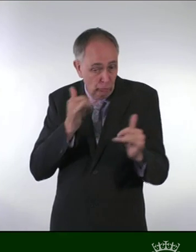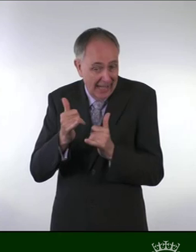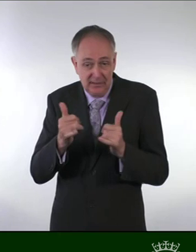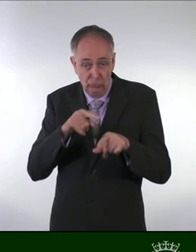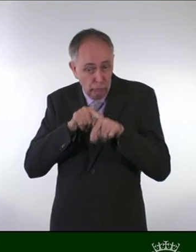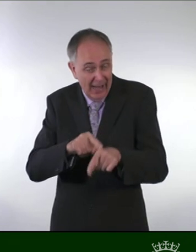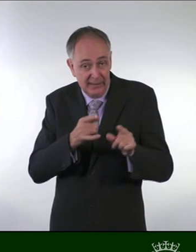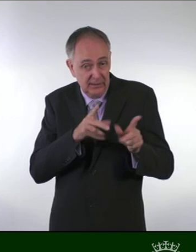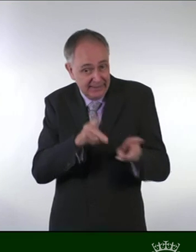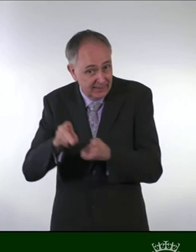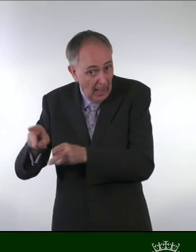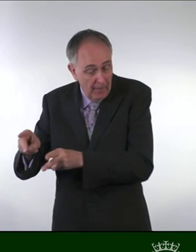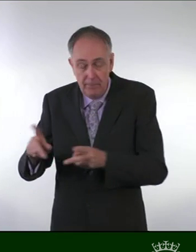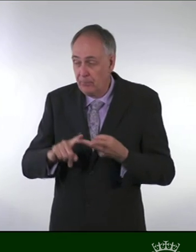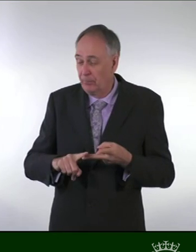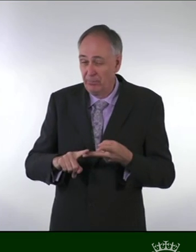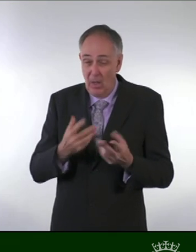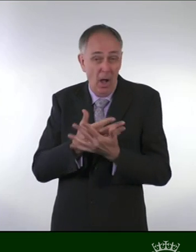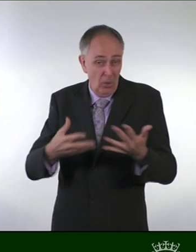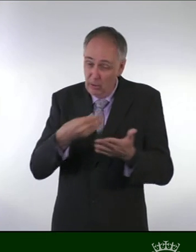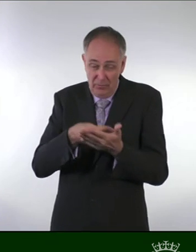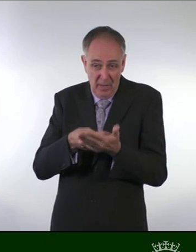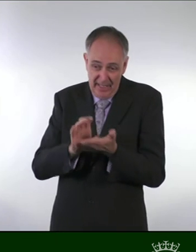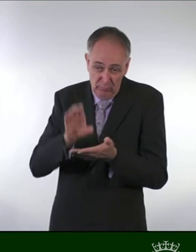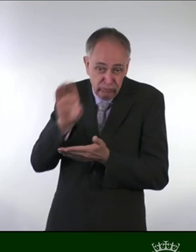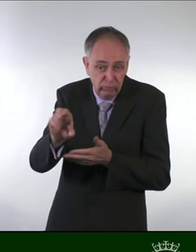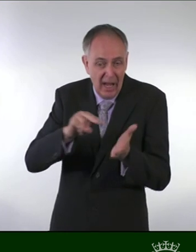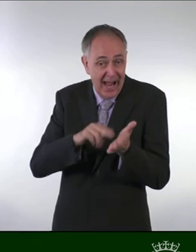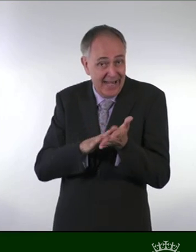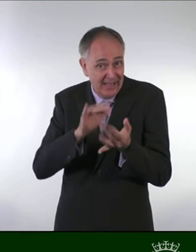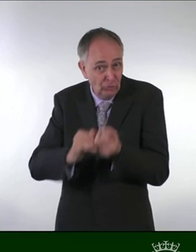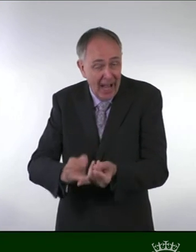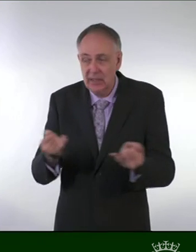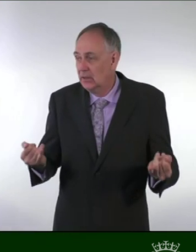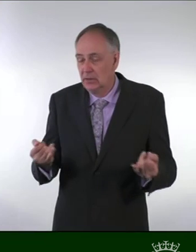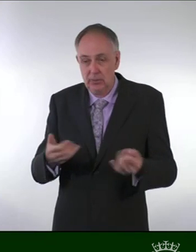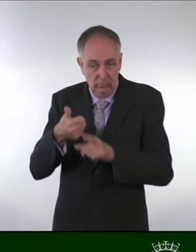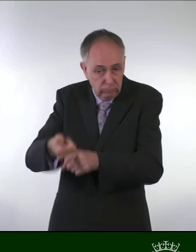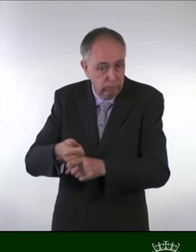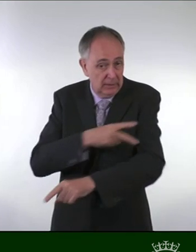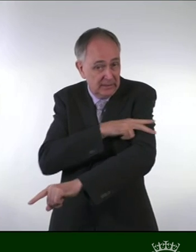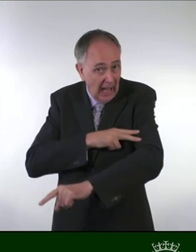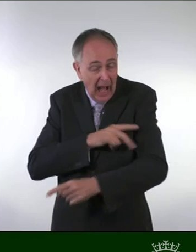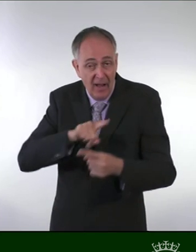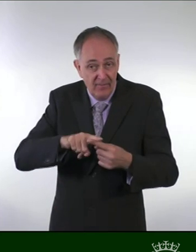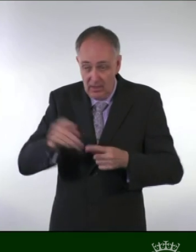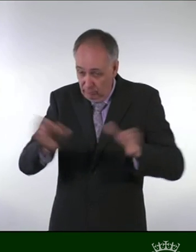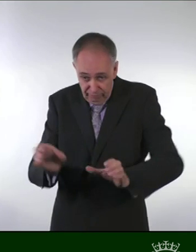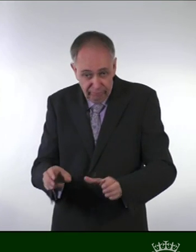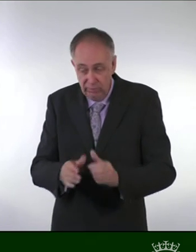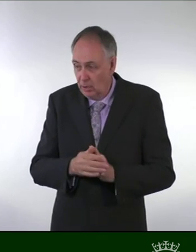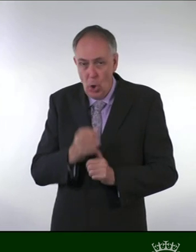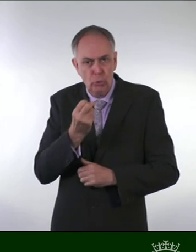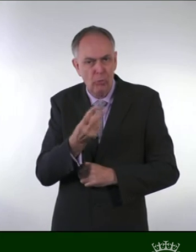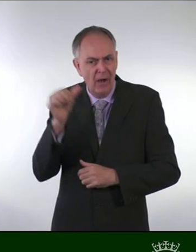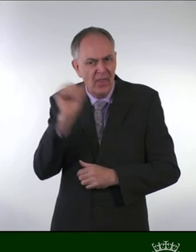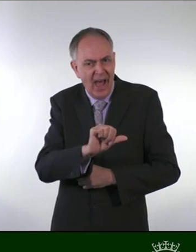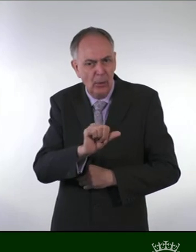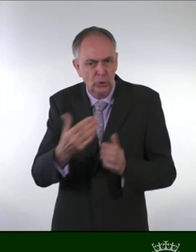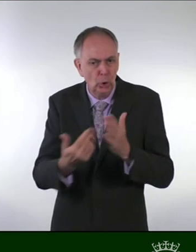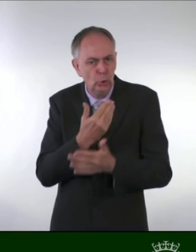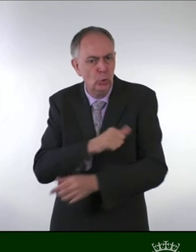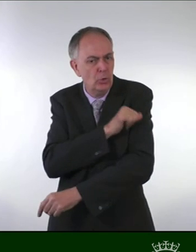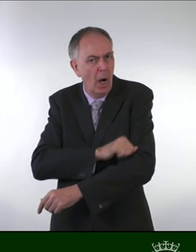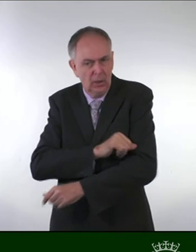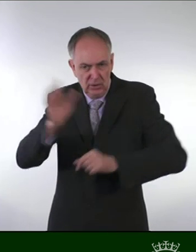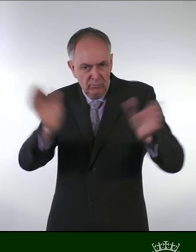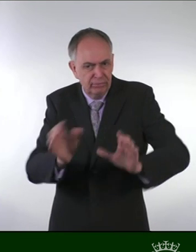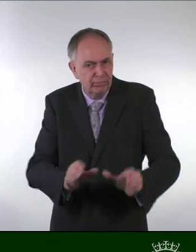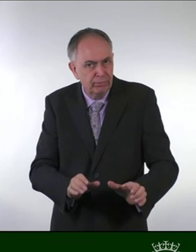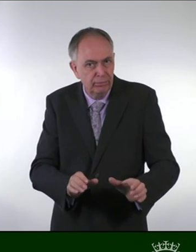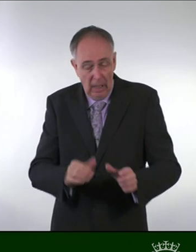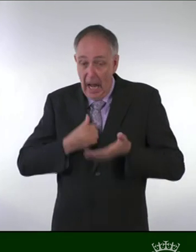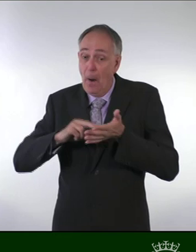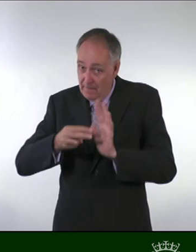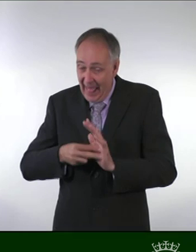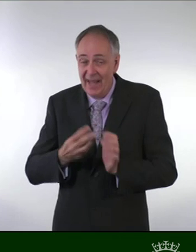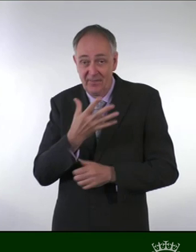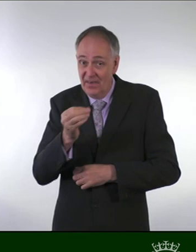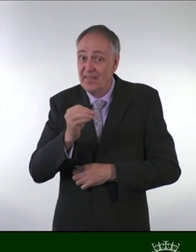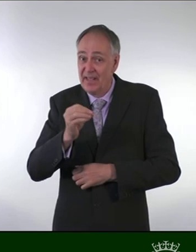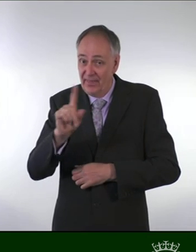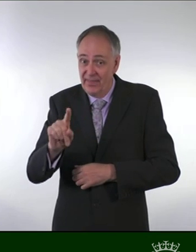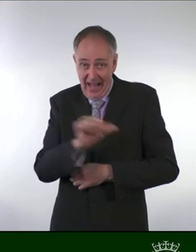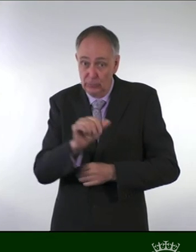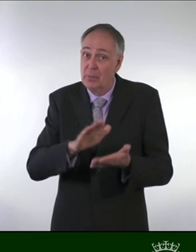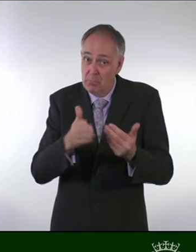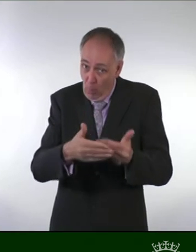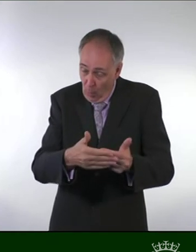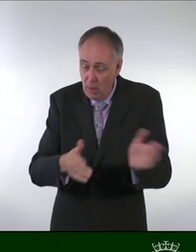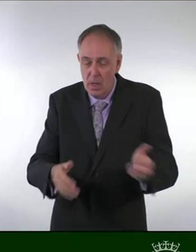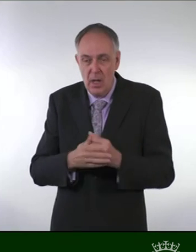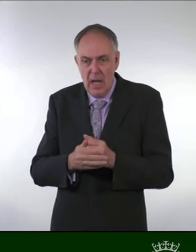That is why we are investing massively in our NHS and our frontline staff, as I say, in the last year, recruiting 12,000 more nurses, as part of a programme to recruit 50,000 more, and preparing our NHS for winter.